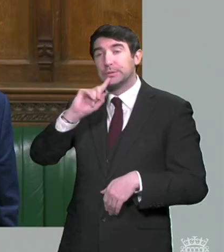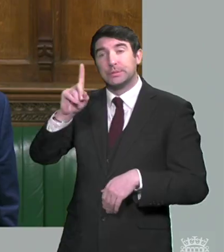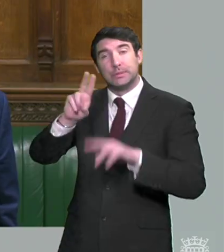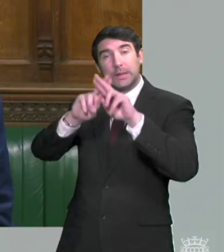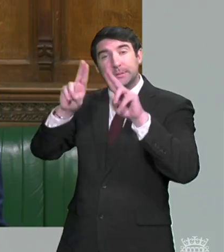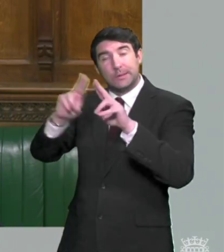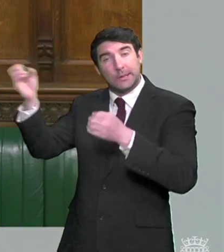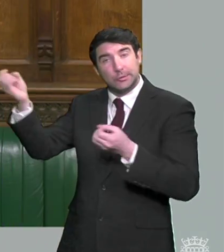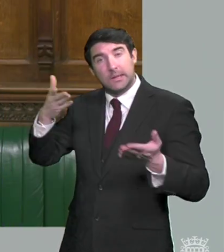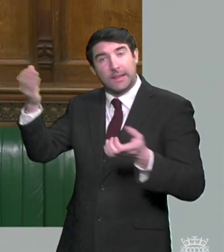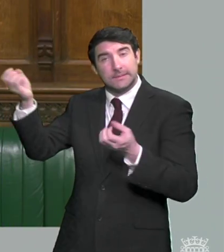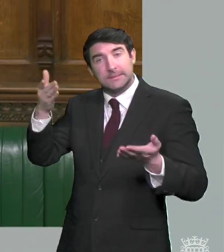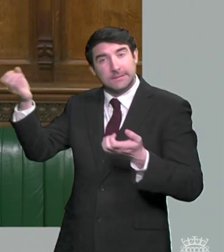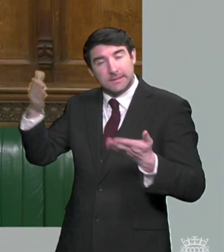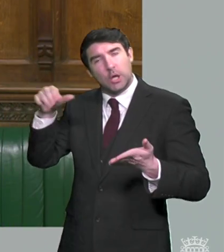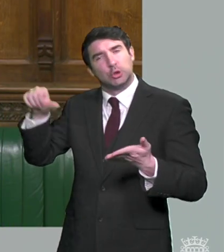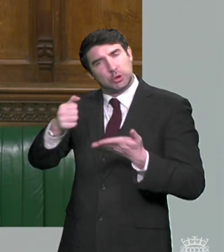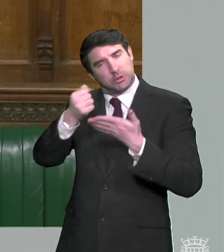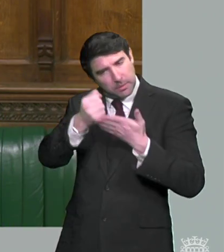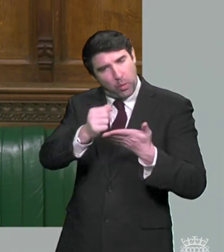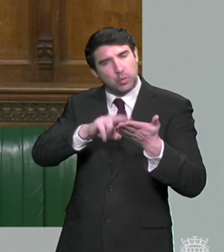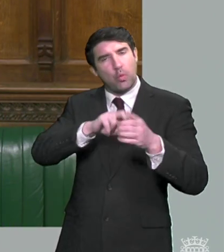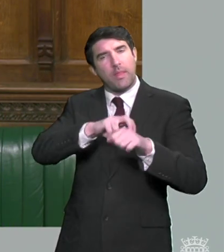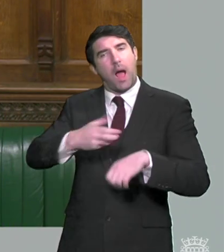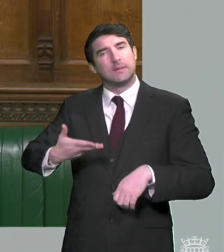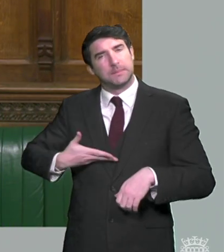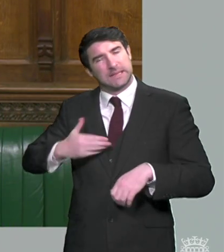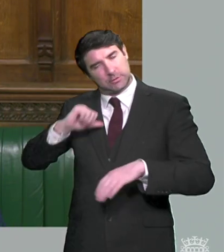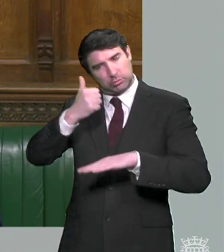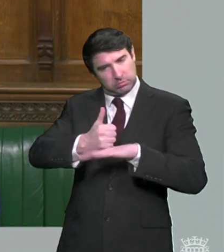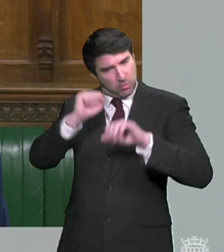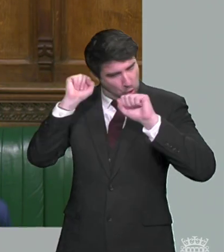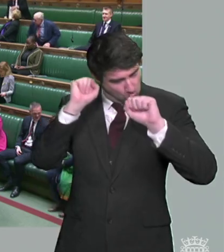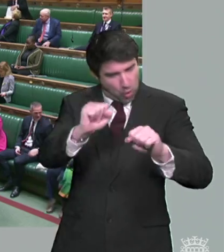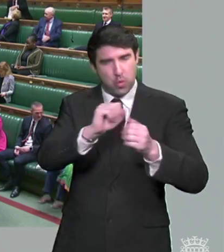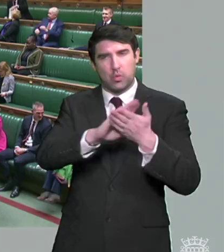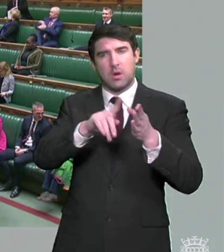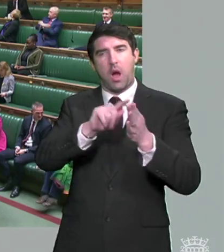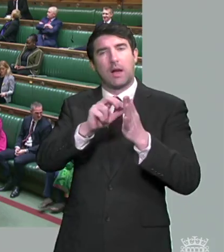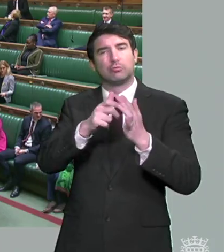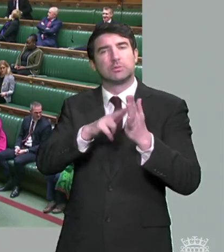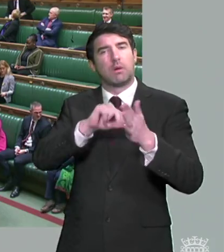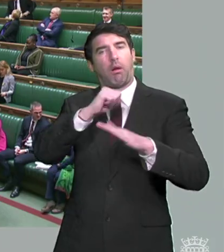Why does the Minister not get behind Northern Ireland business to ensure that it can produce its own hydrogen?